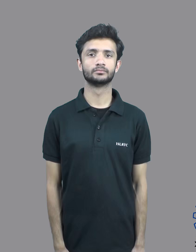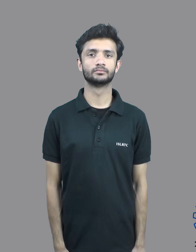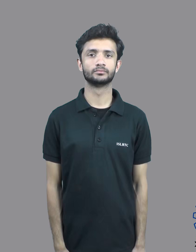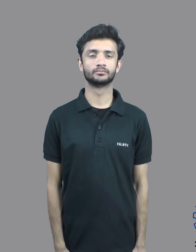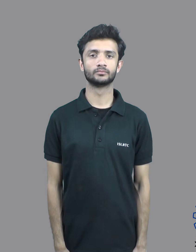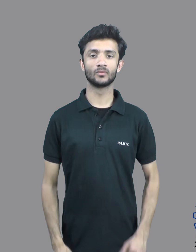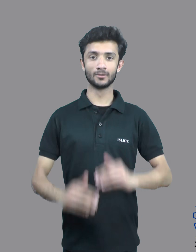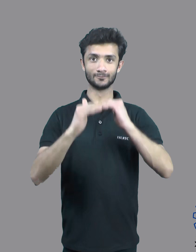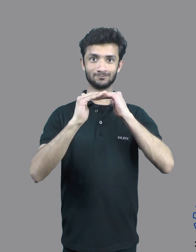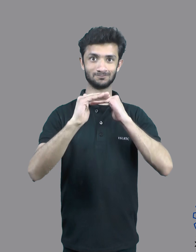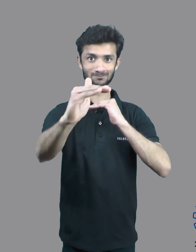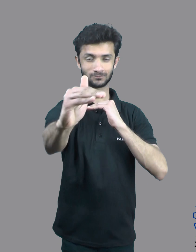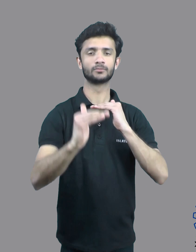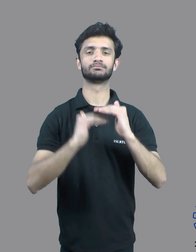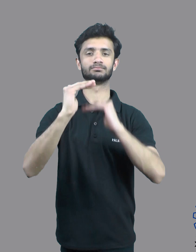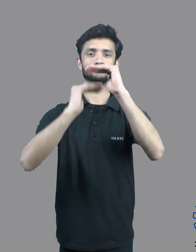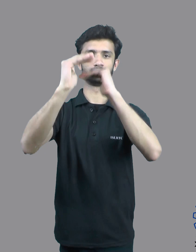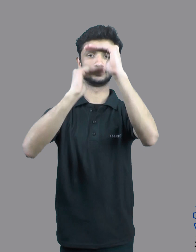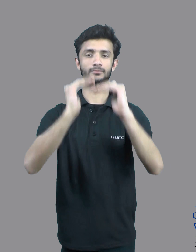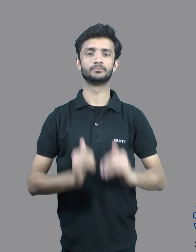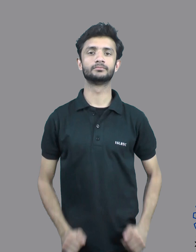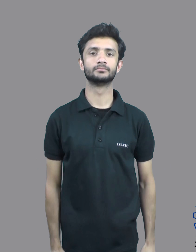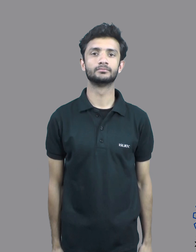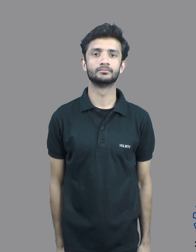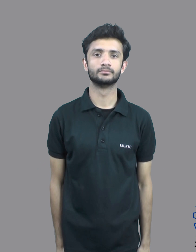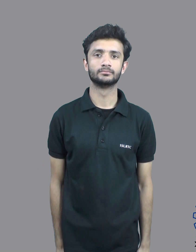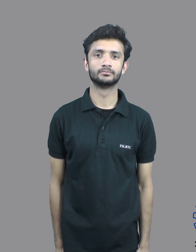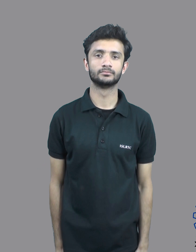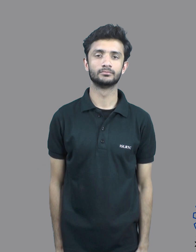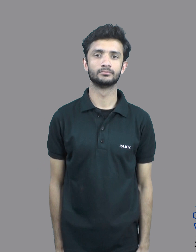Sustainable Development